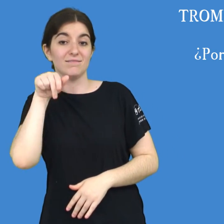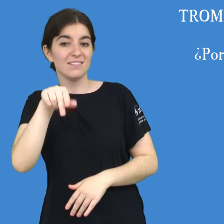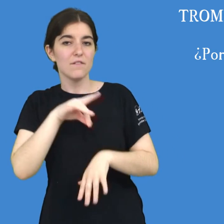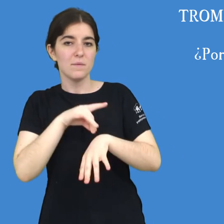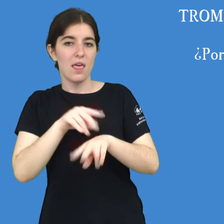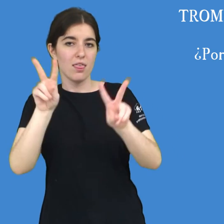enfermo